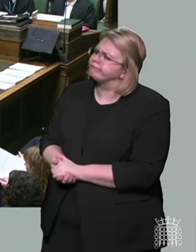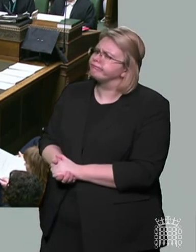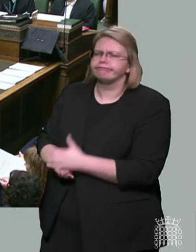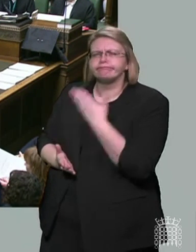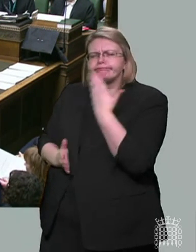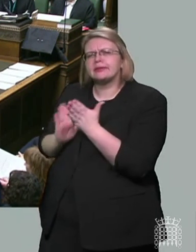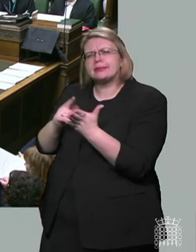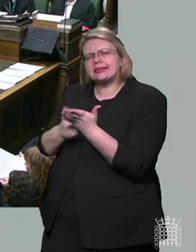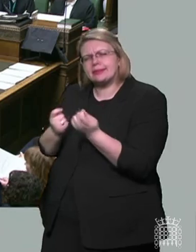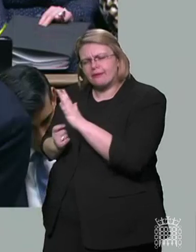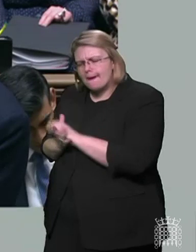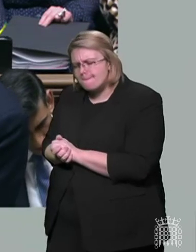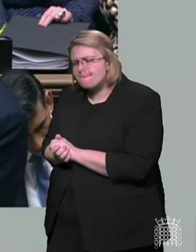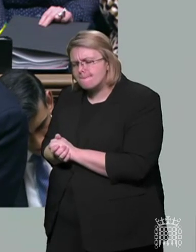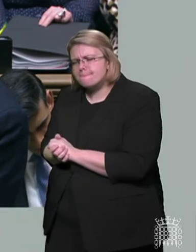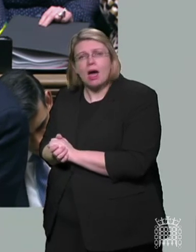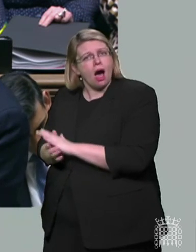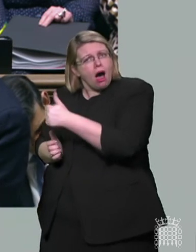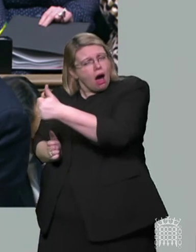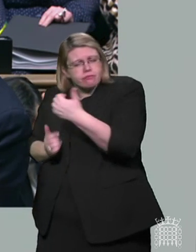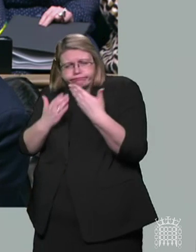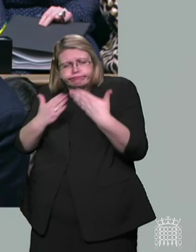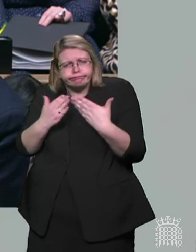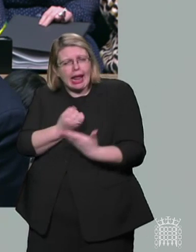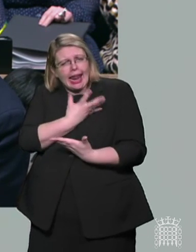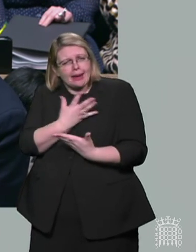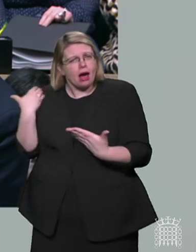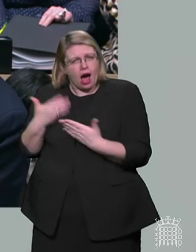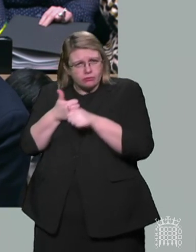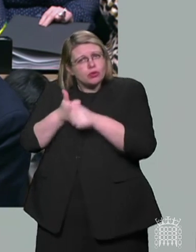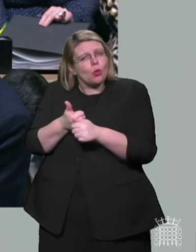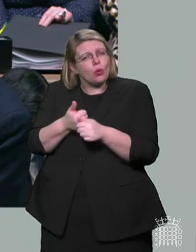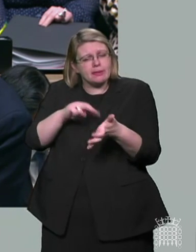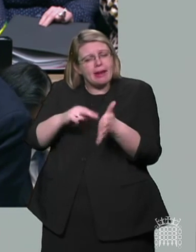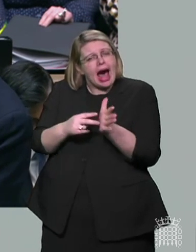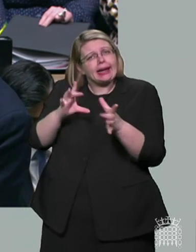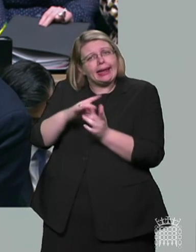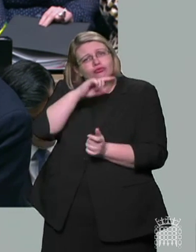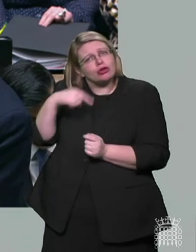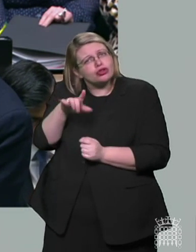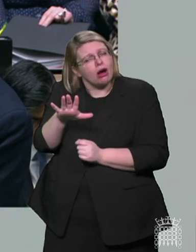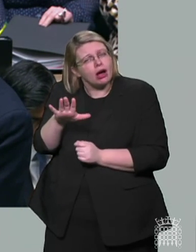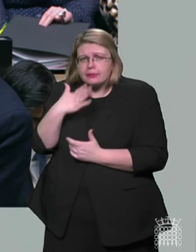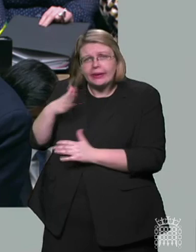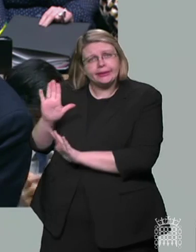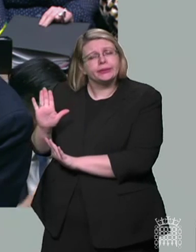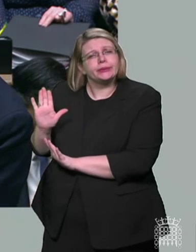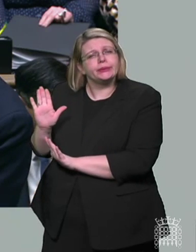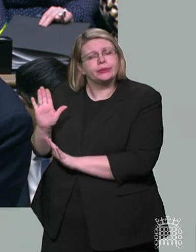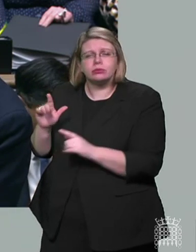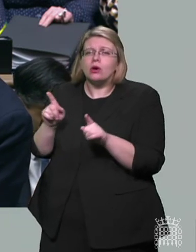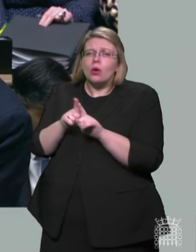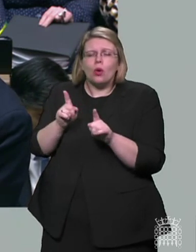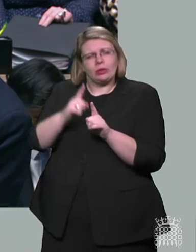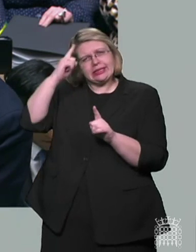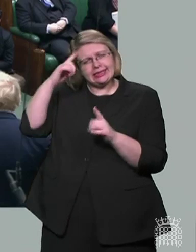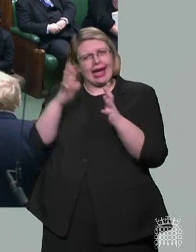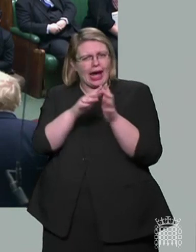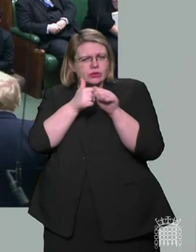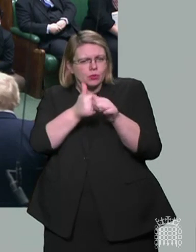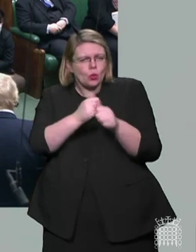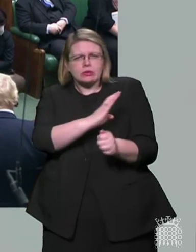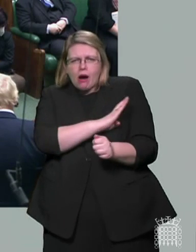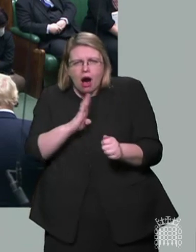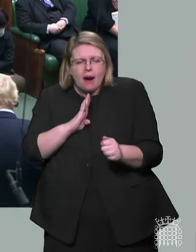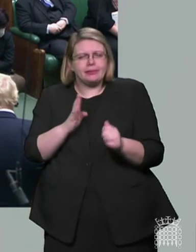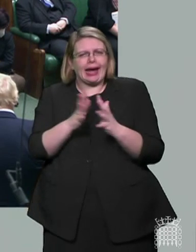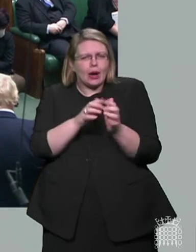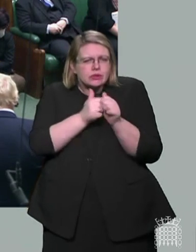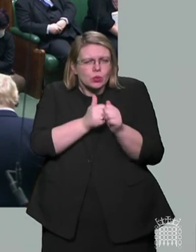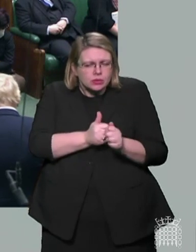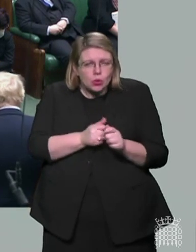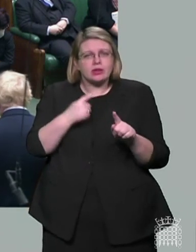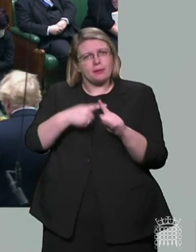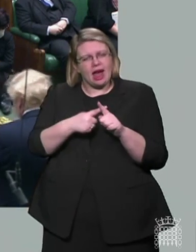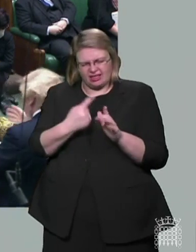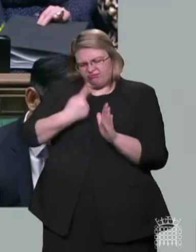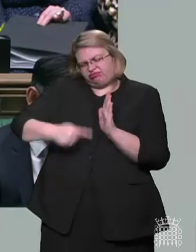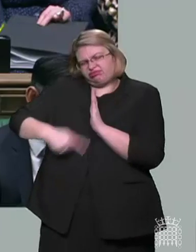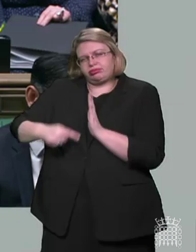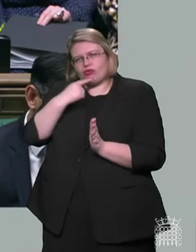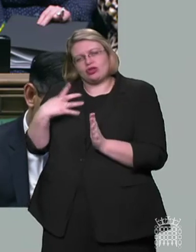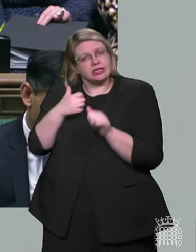I am grateful for the general support that the Opposition have given not just to our economic sanctions but to the package of military support, which will intensify.